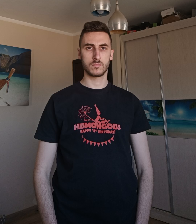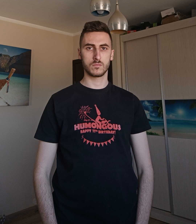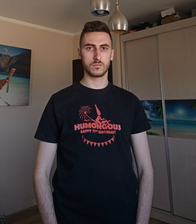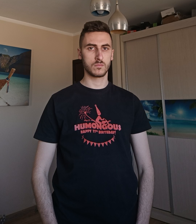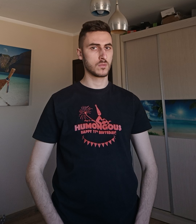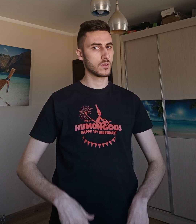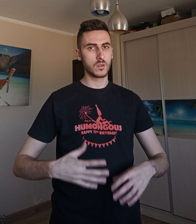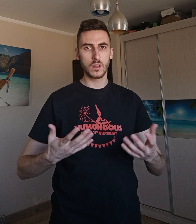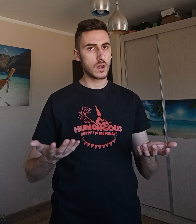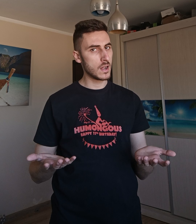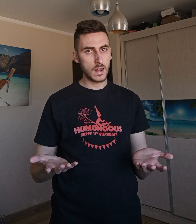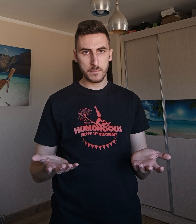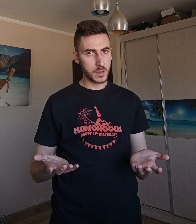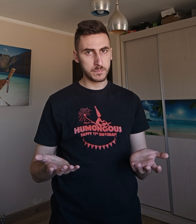למה